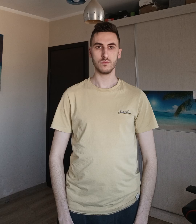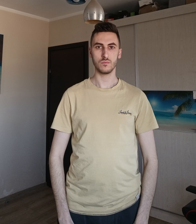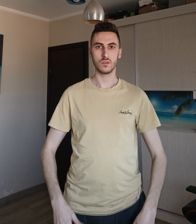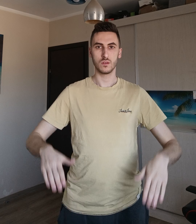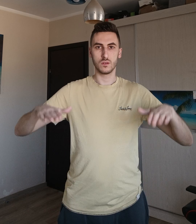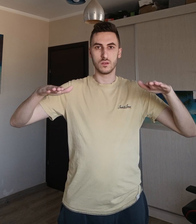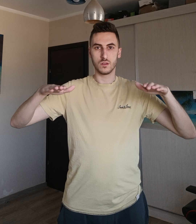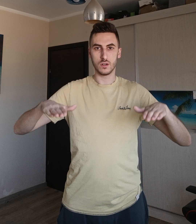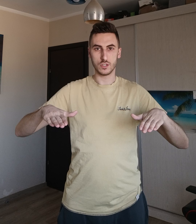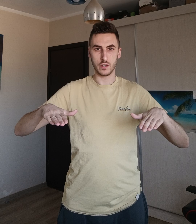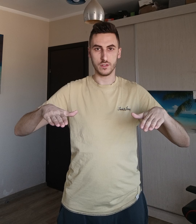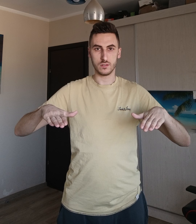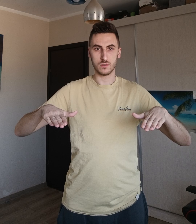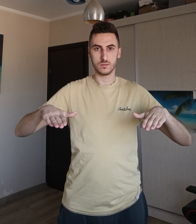לשבת